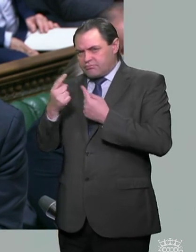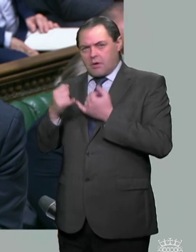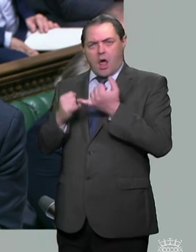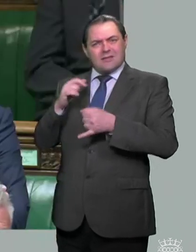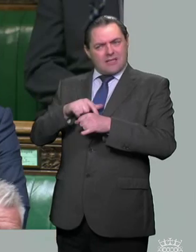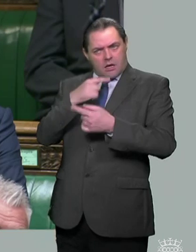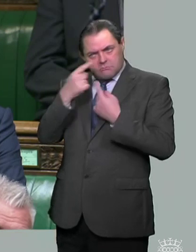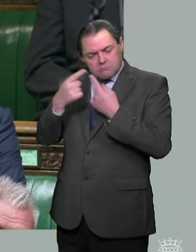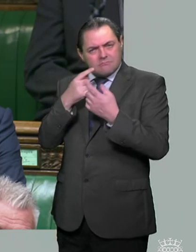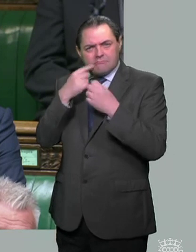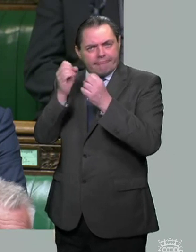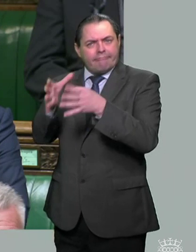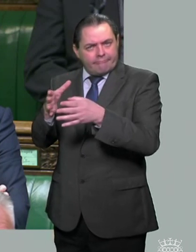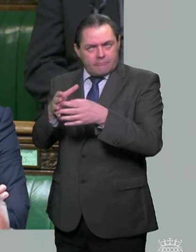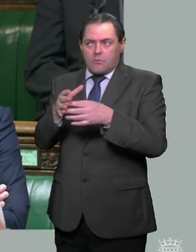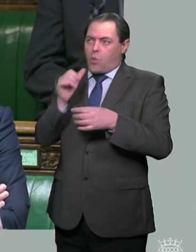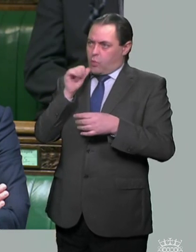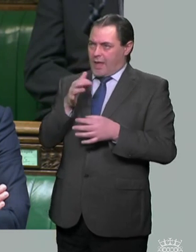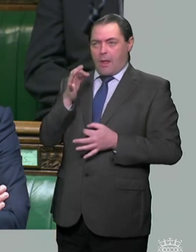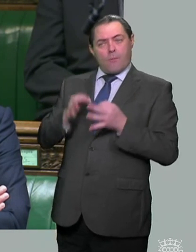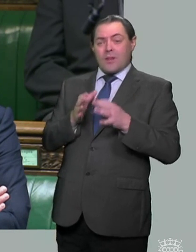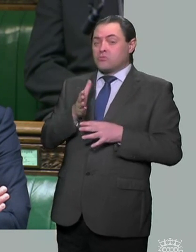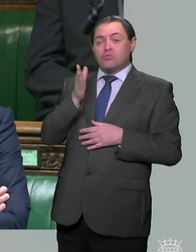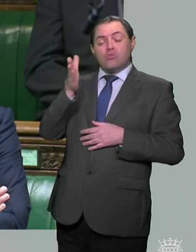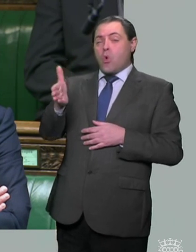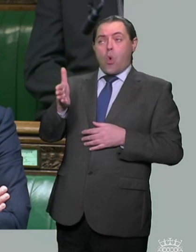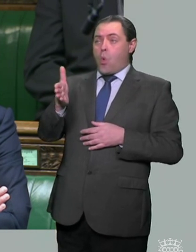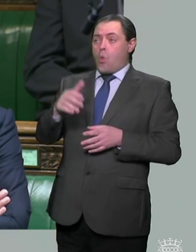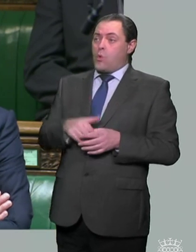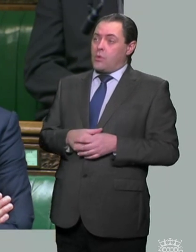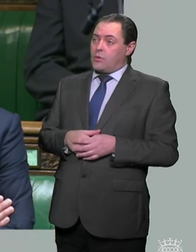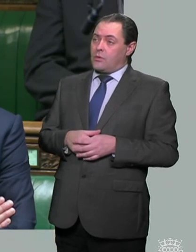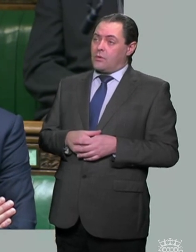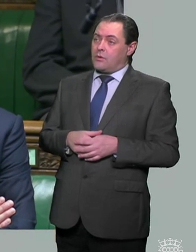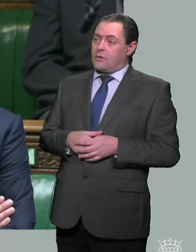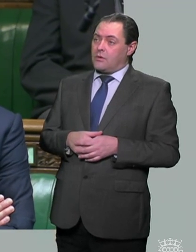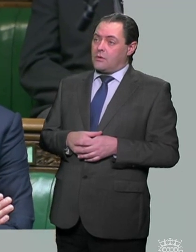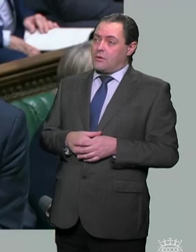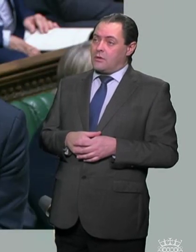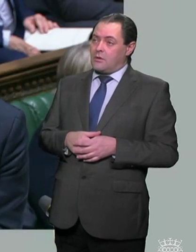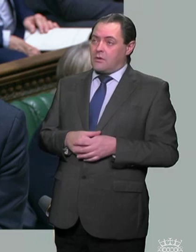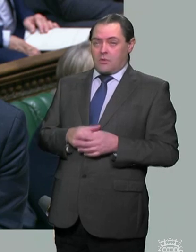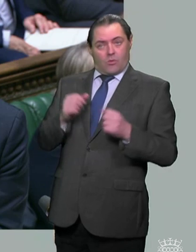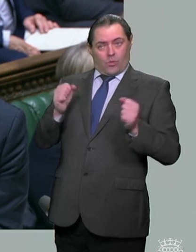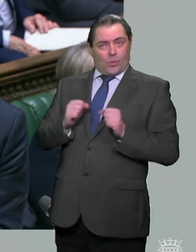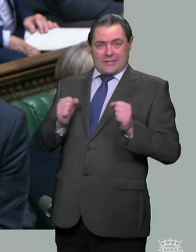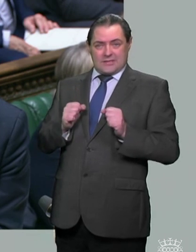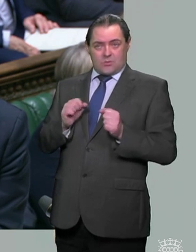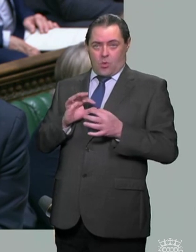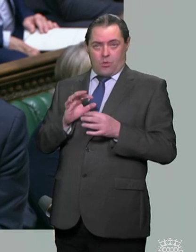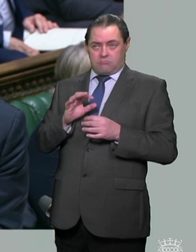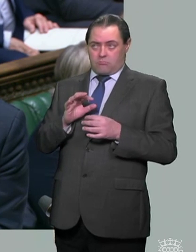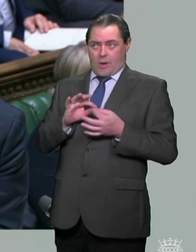There will be effectively a diplomatic boycott of the winter Olympics in Beijing.